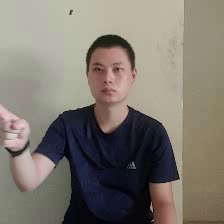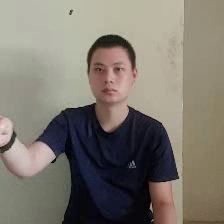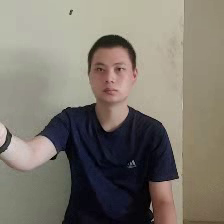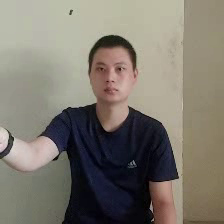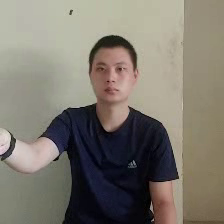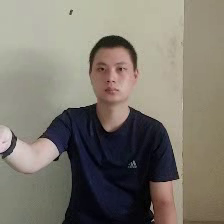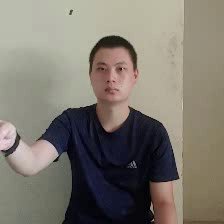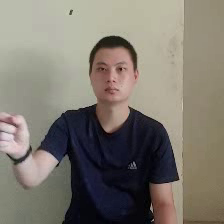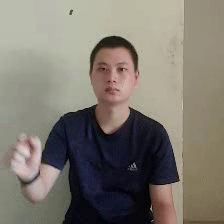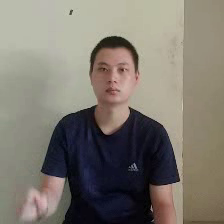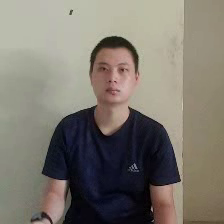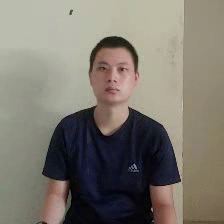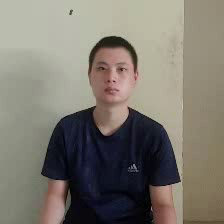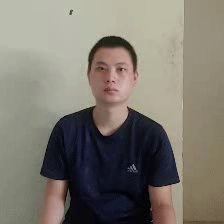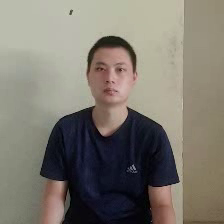Ghét